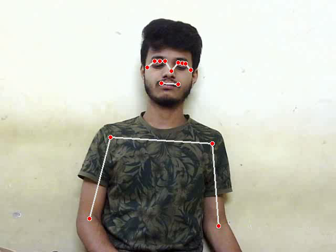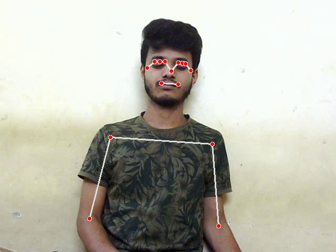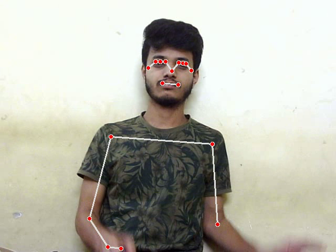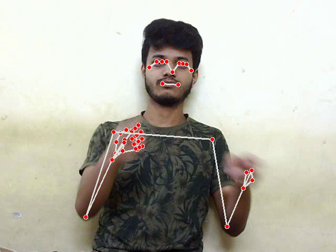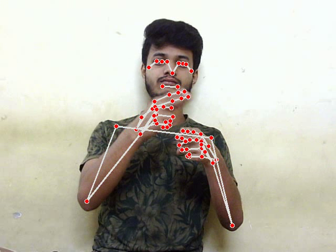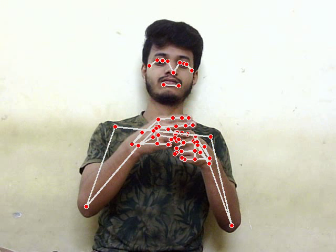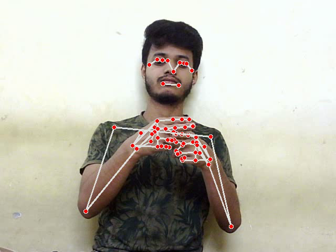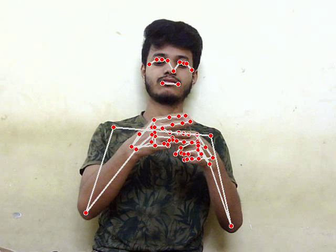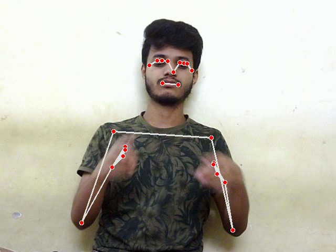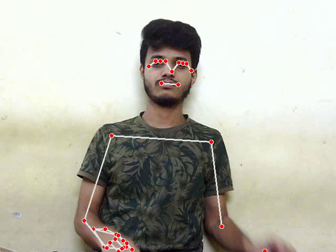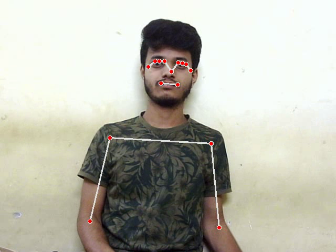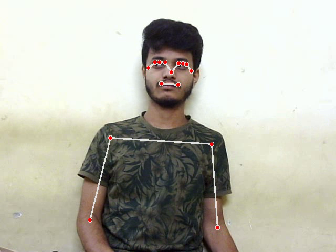name